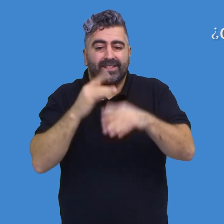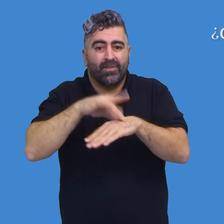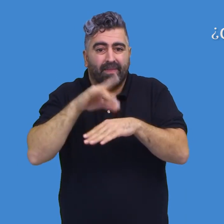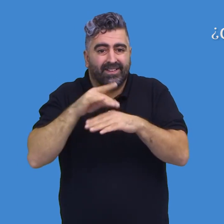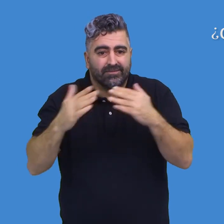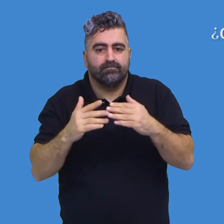enfermo